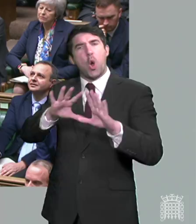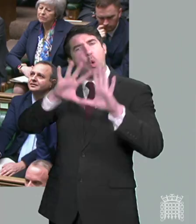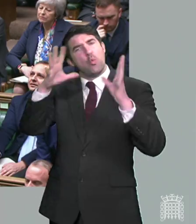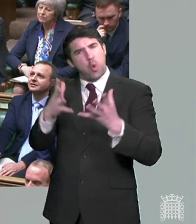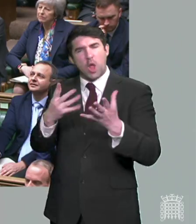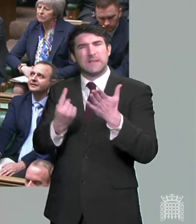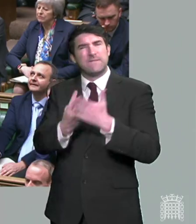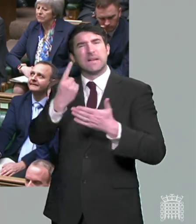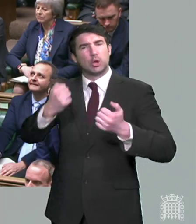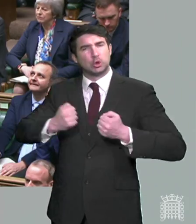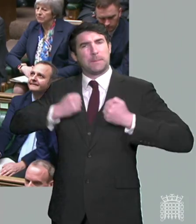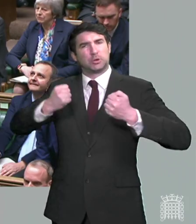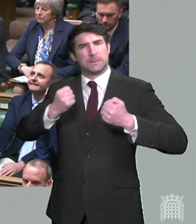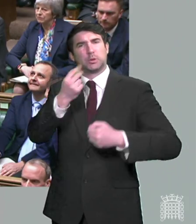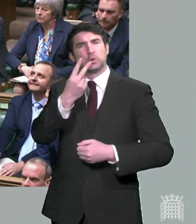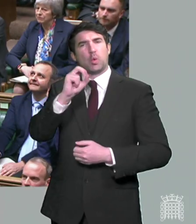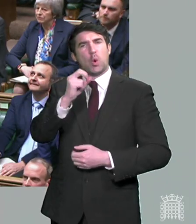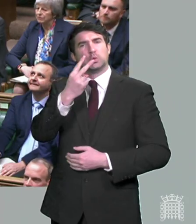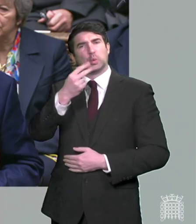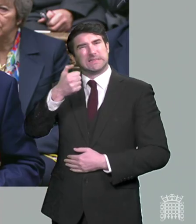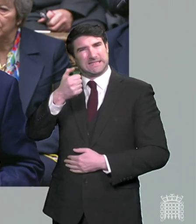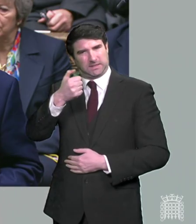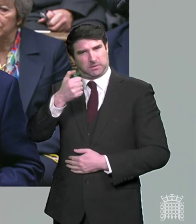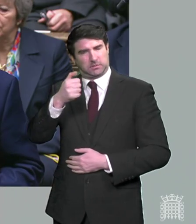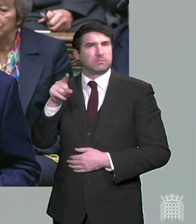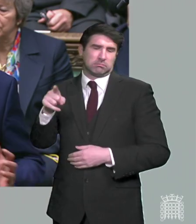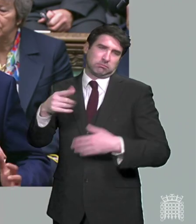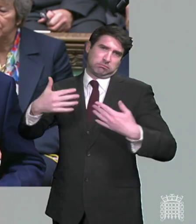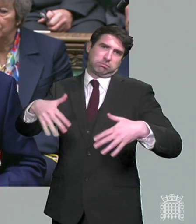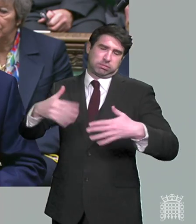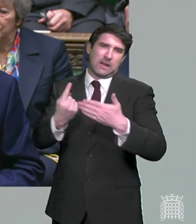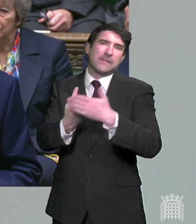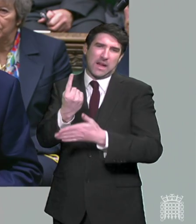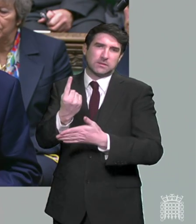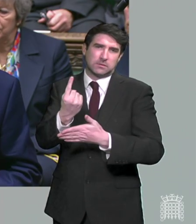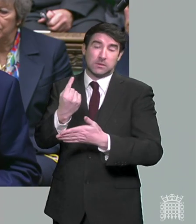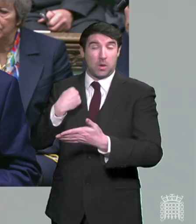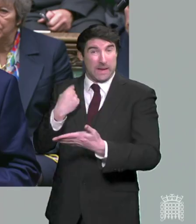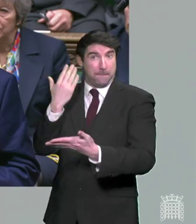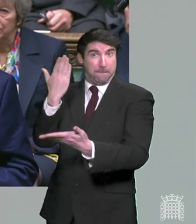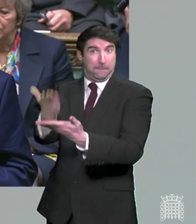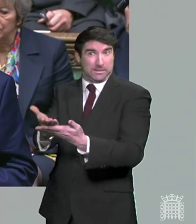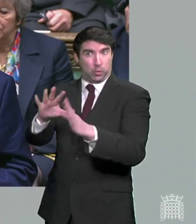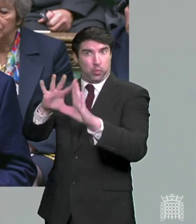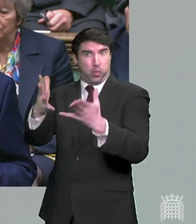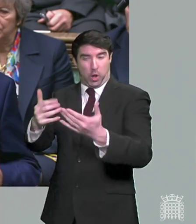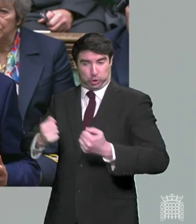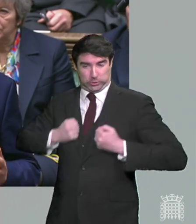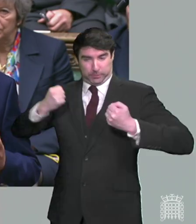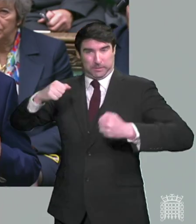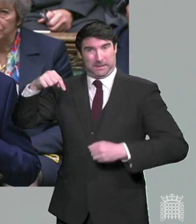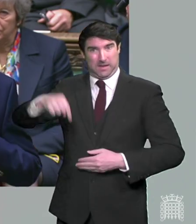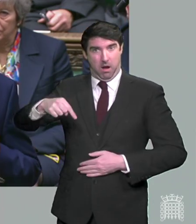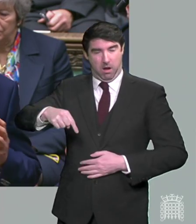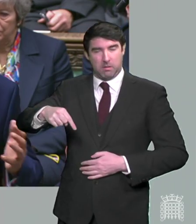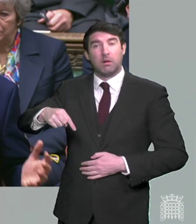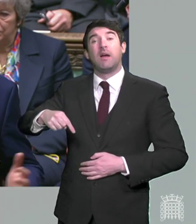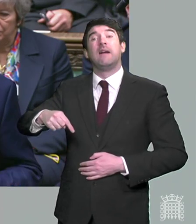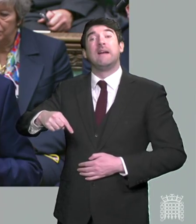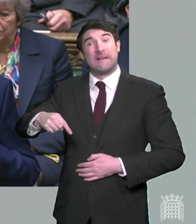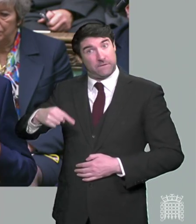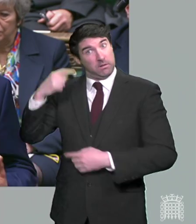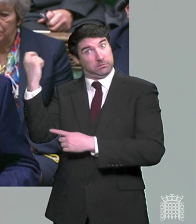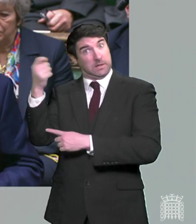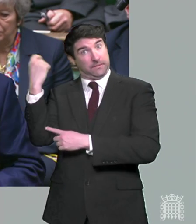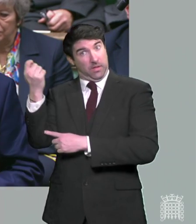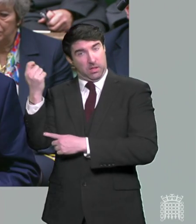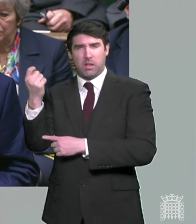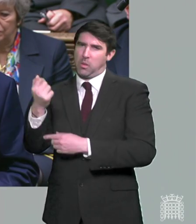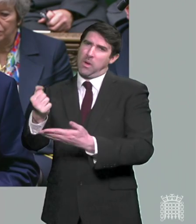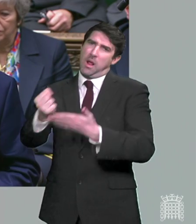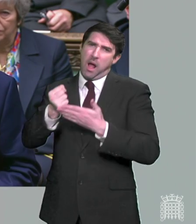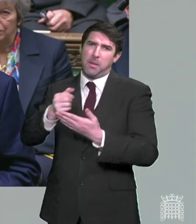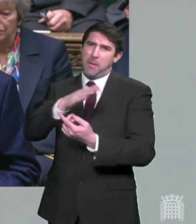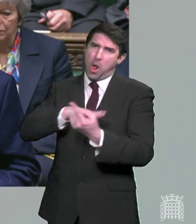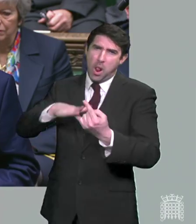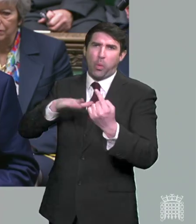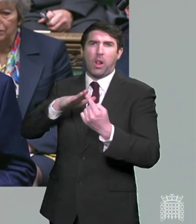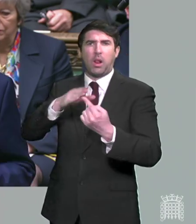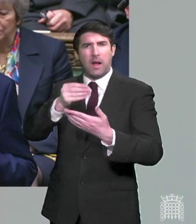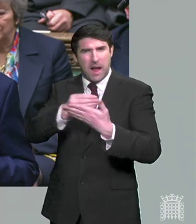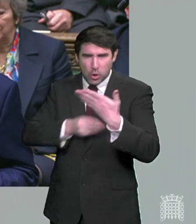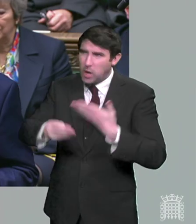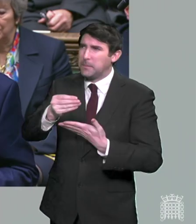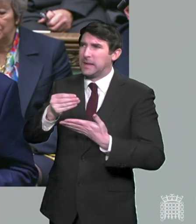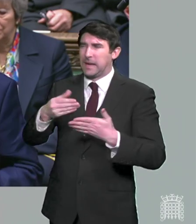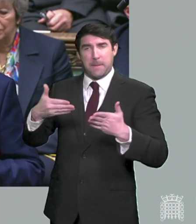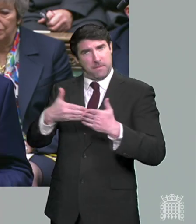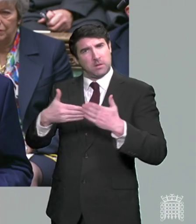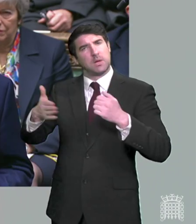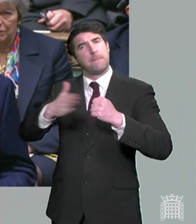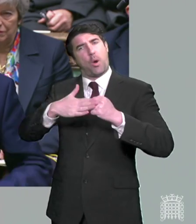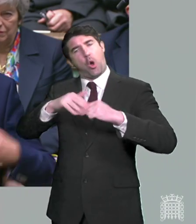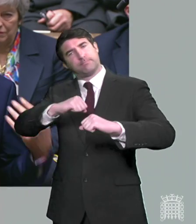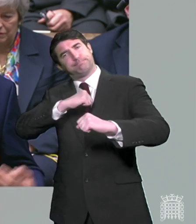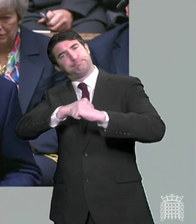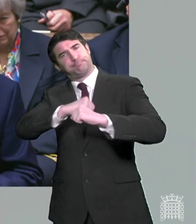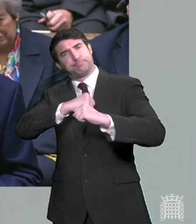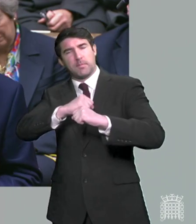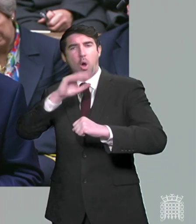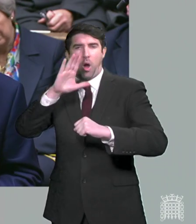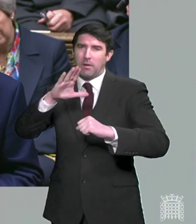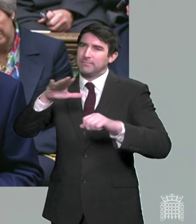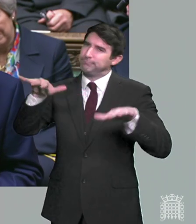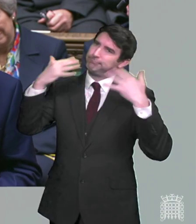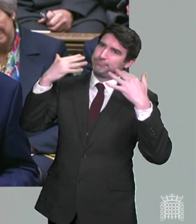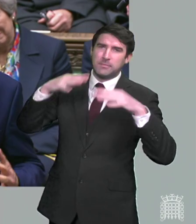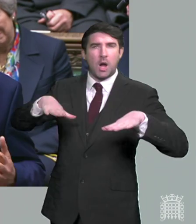This event is one of the pinnacles of the sport and, if we are successful in our bid, it will provide a massive boost to the local economy and massive coverage for the UK on the global scene.